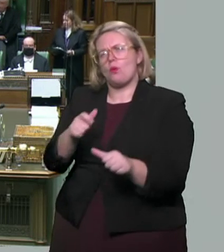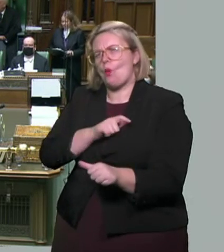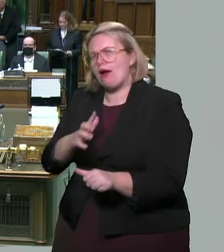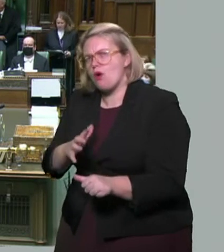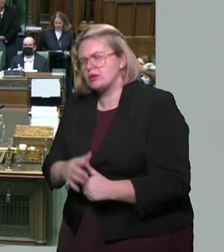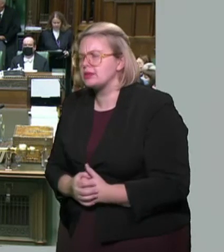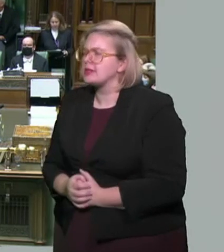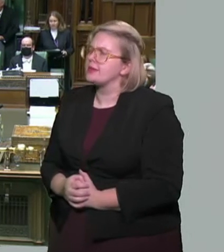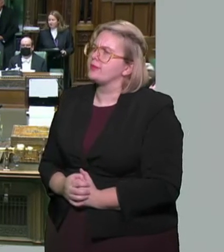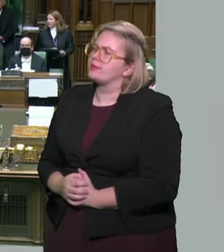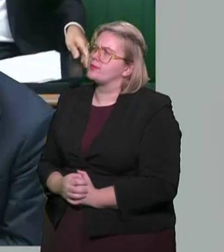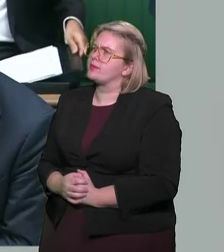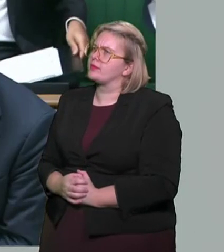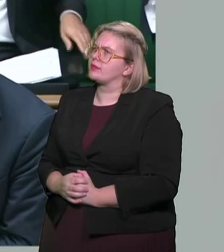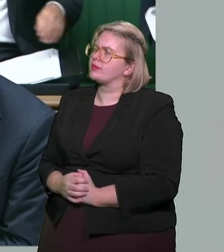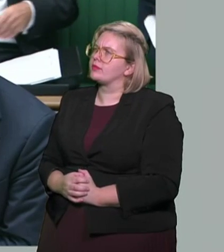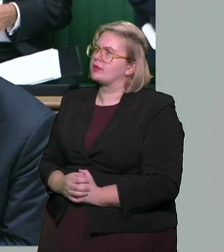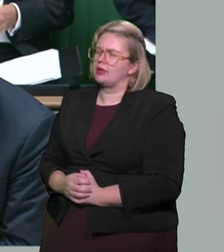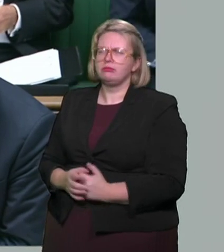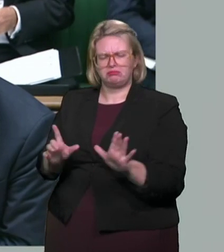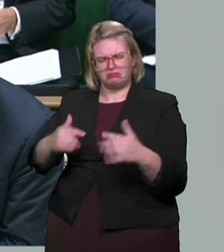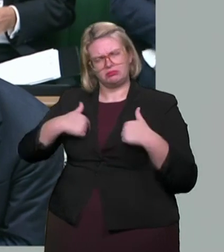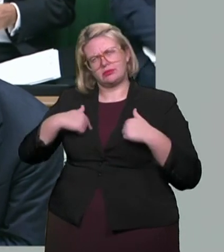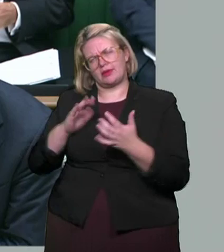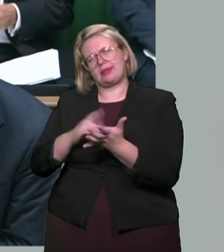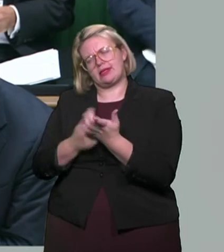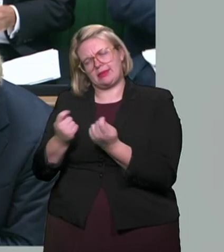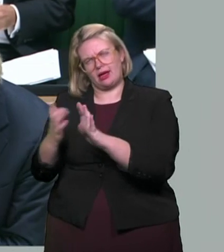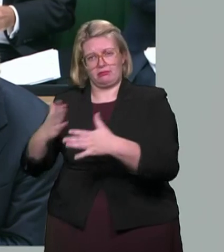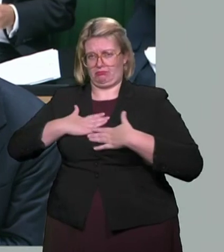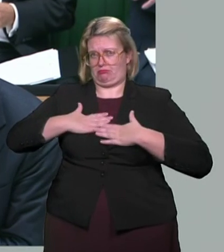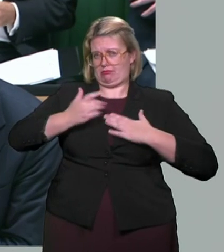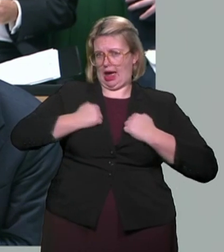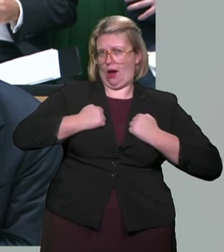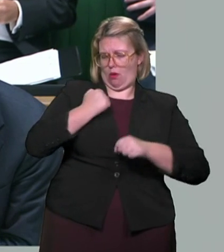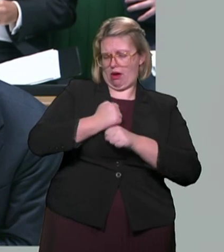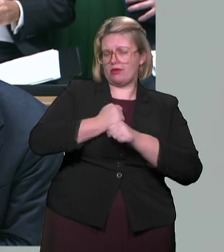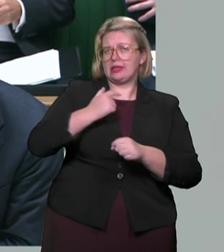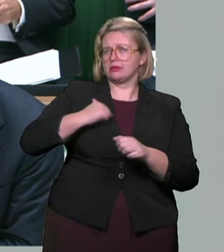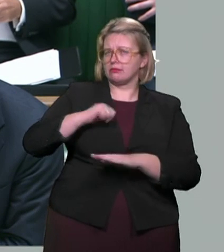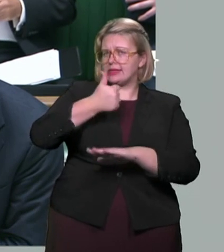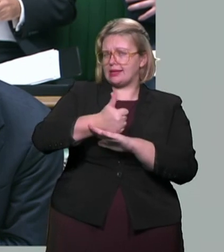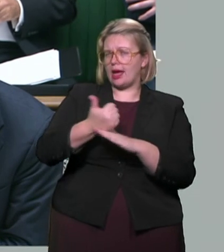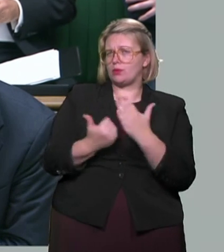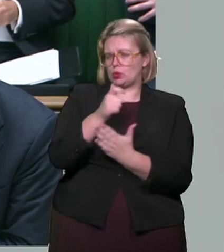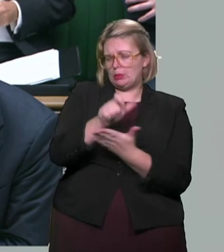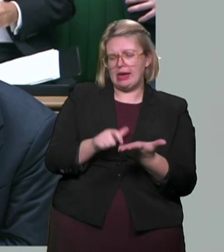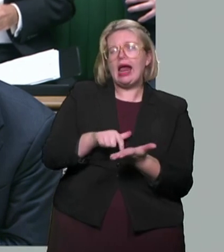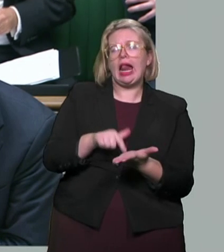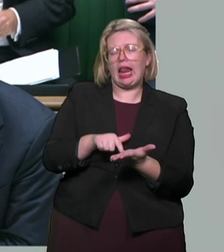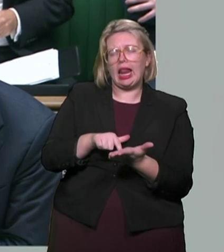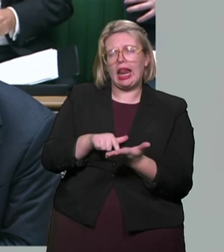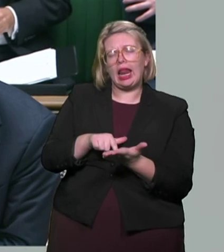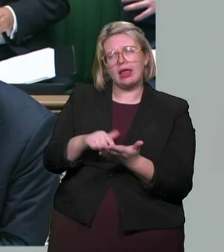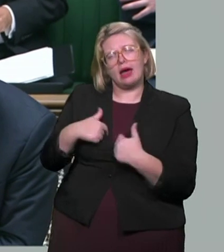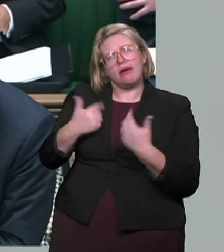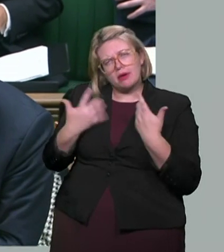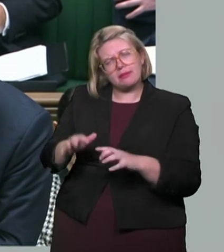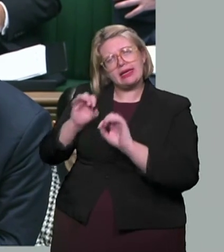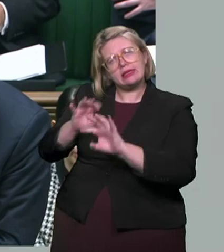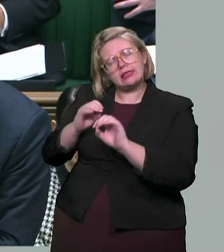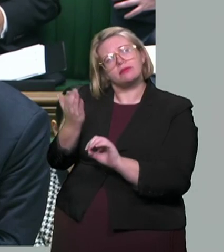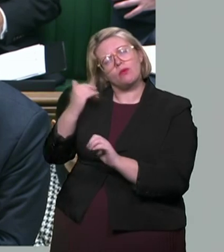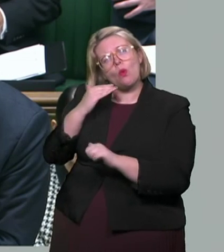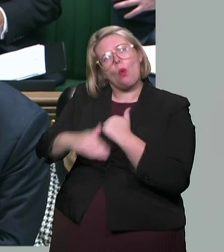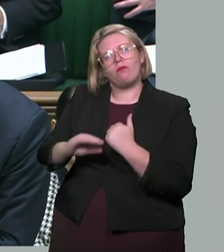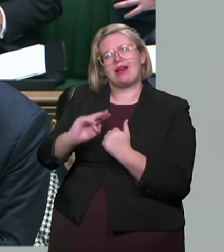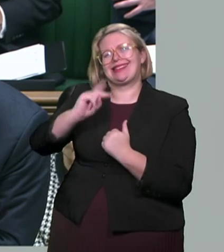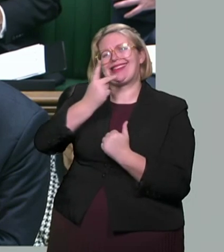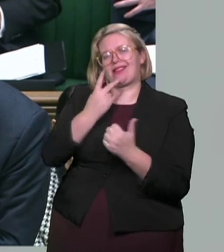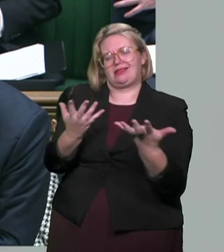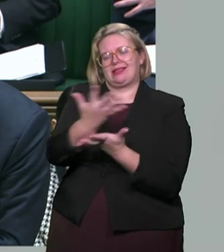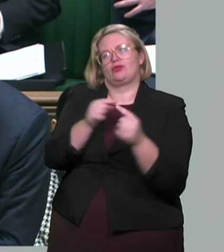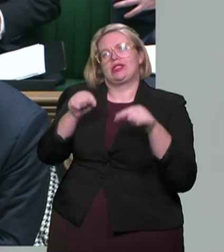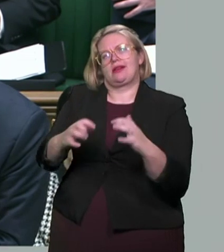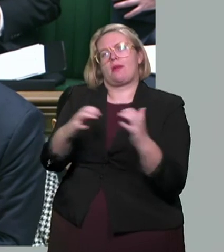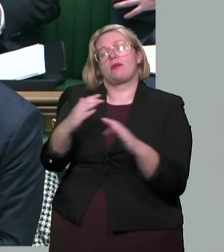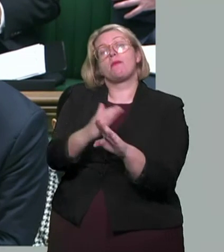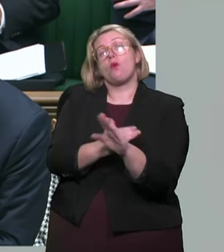This Government have brought forward an online harms Bill and the right honourable and learned Gentleman has heard what I have said about the Second Reading before Christmas.